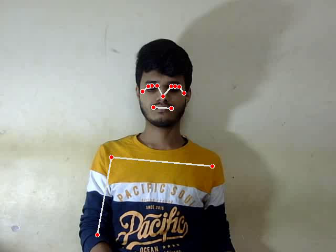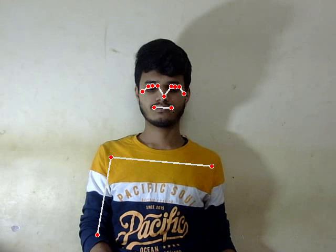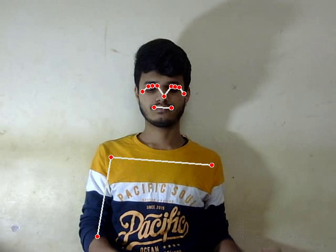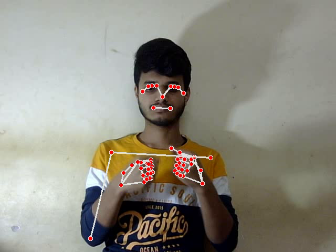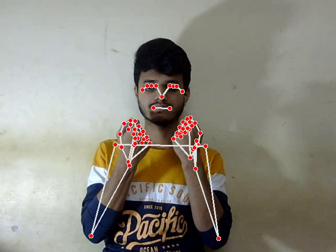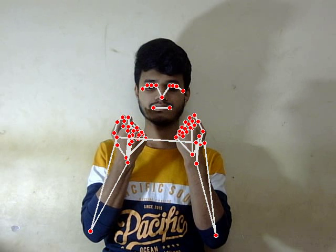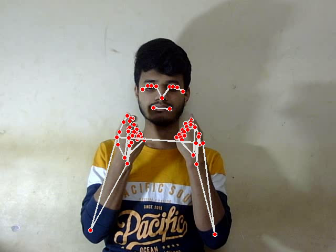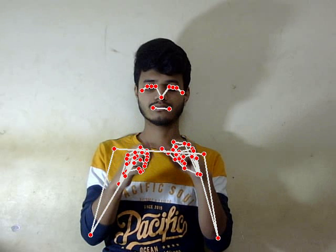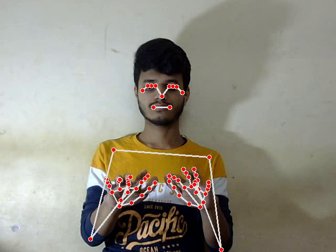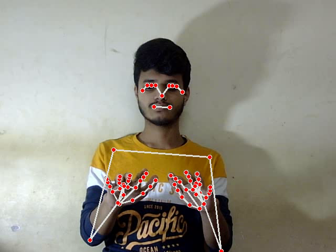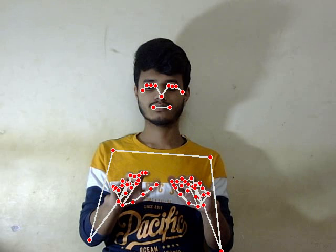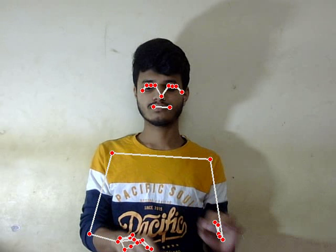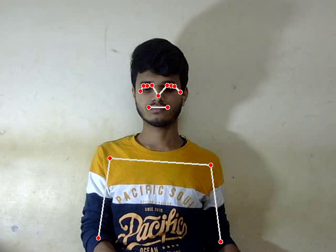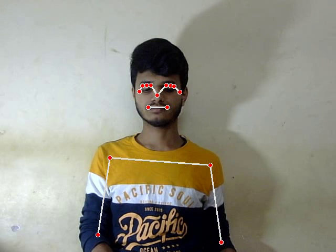finish